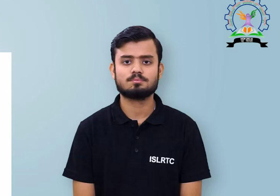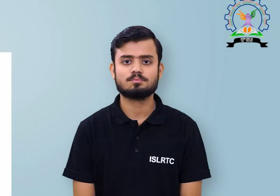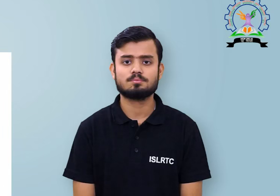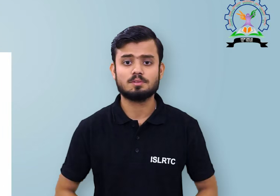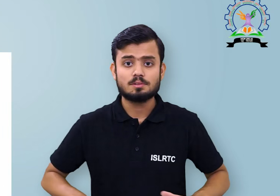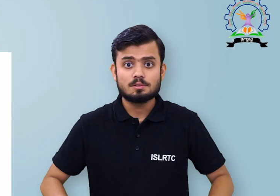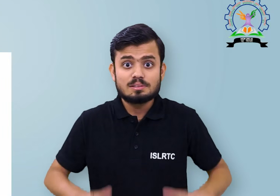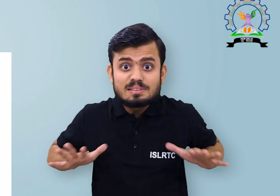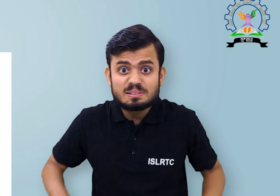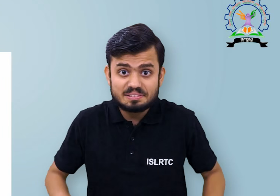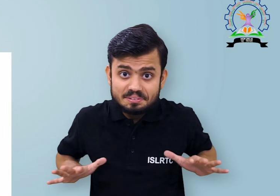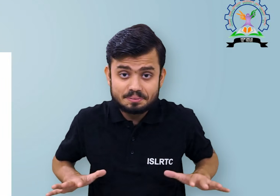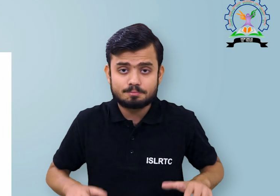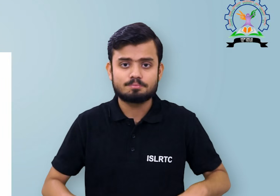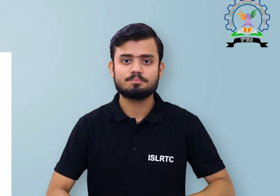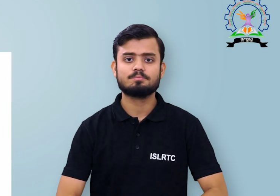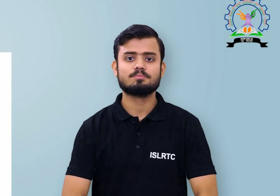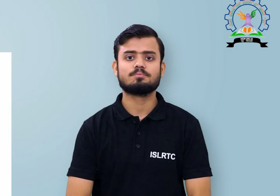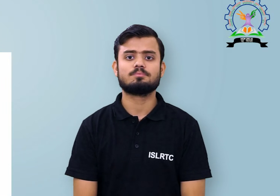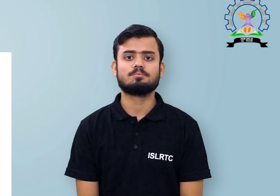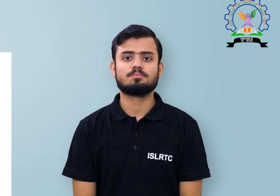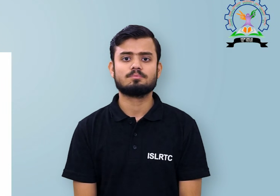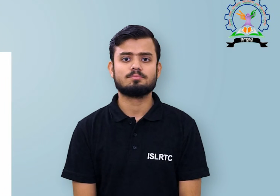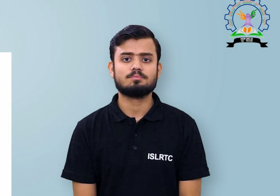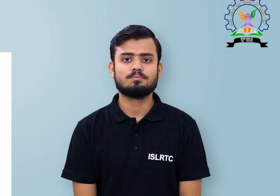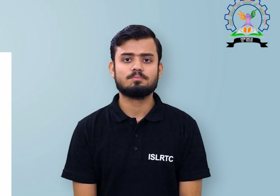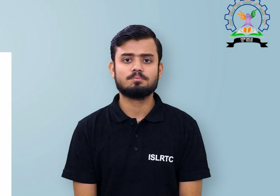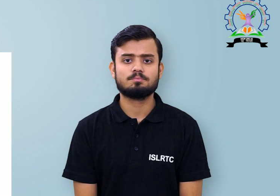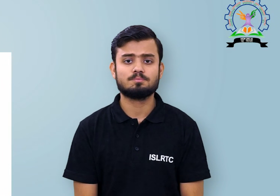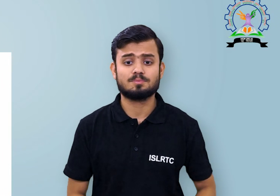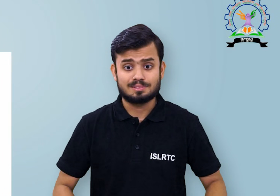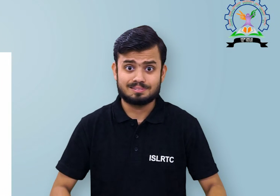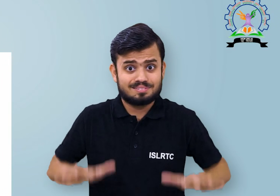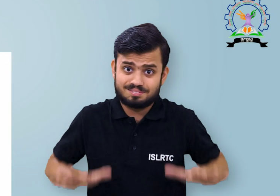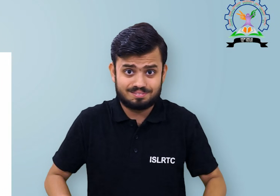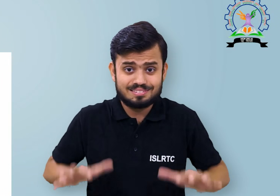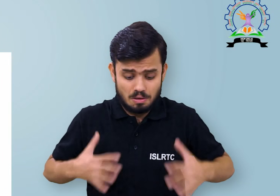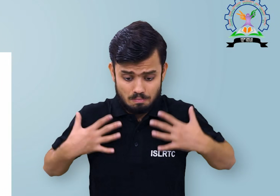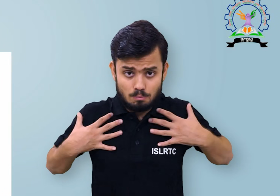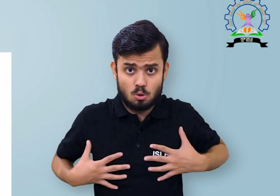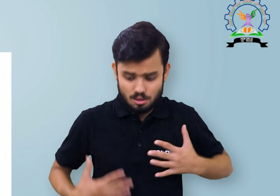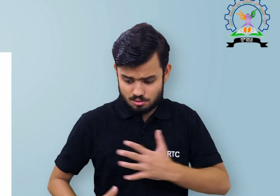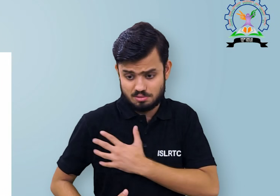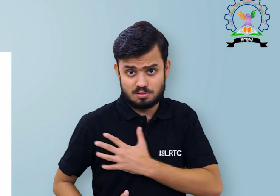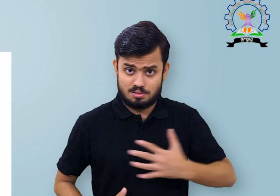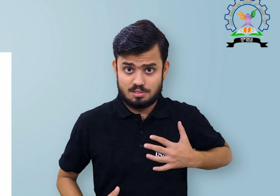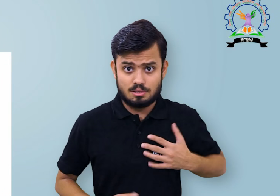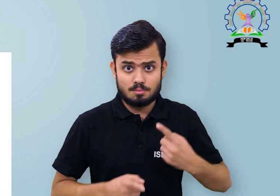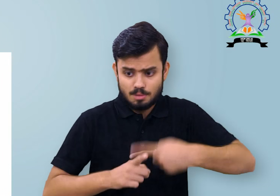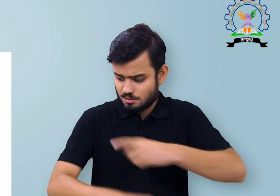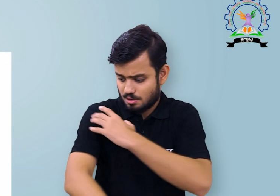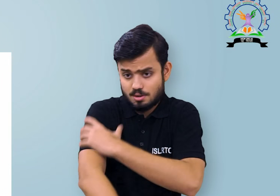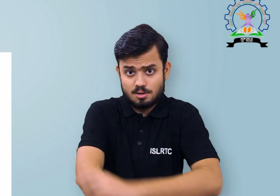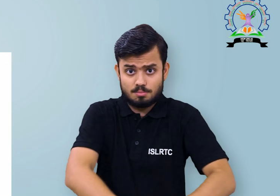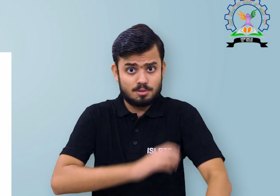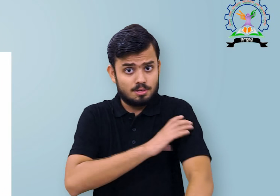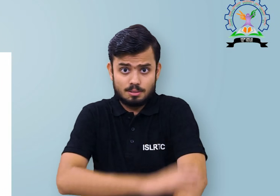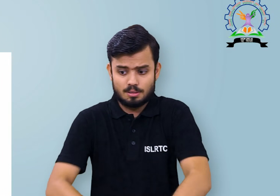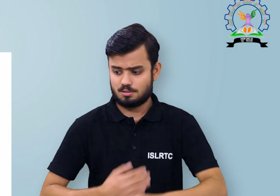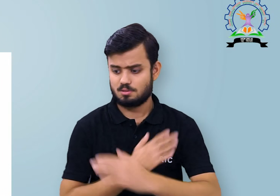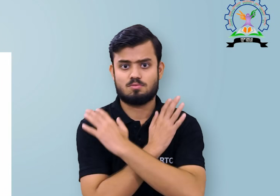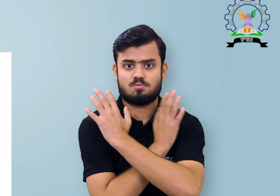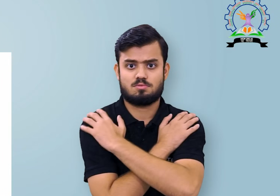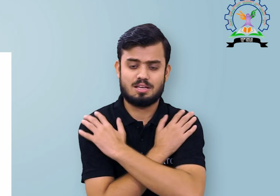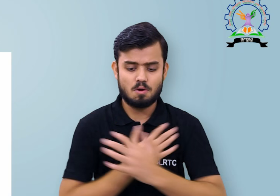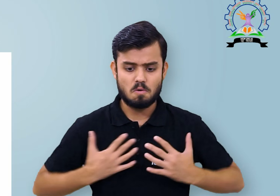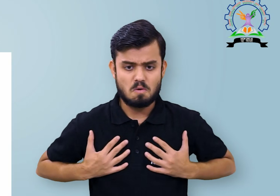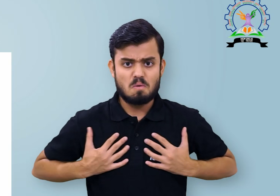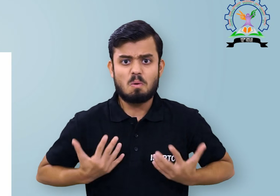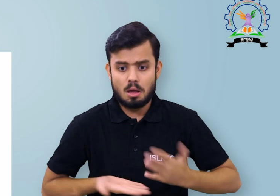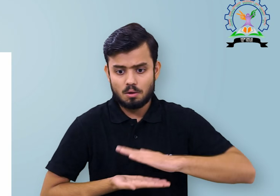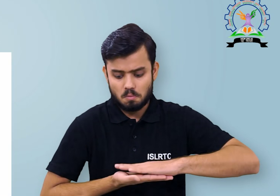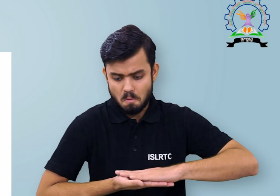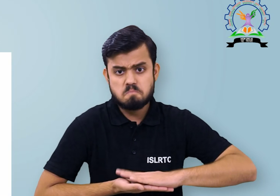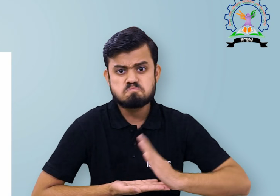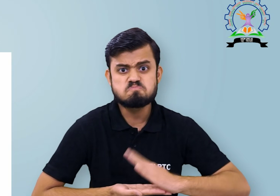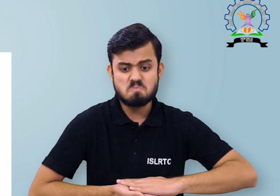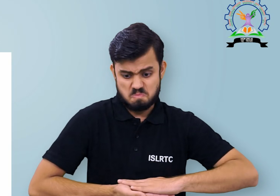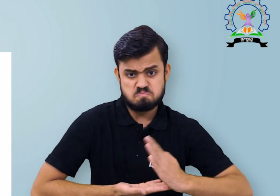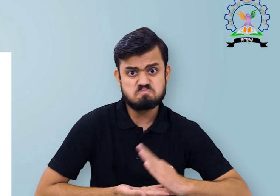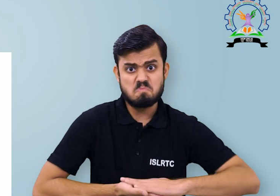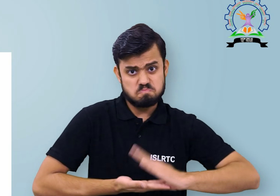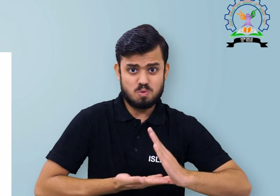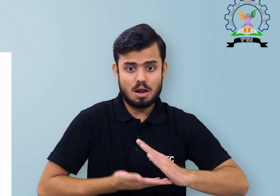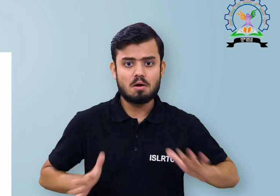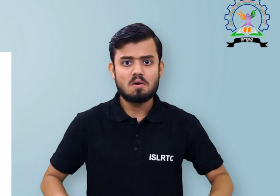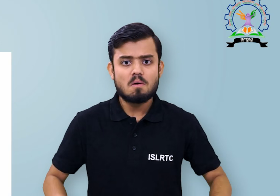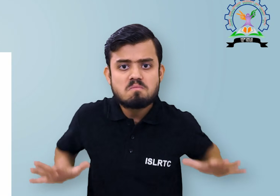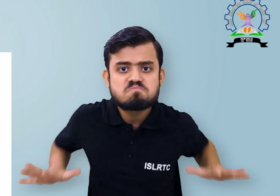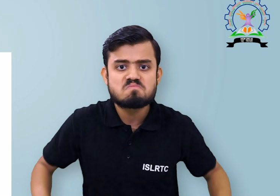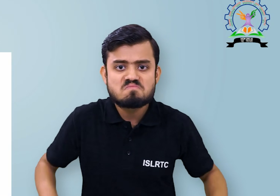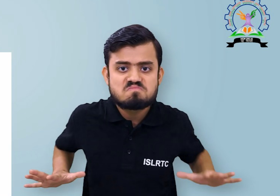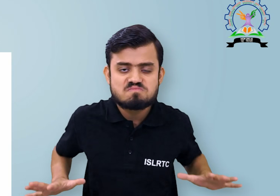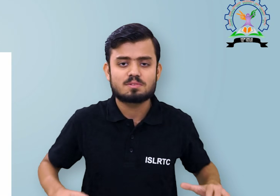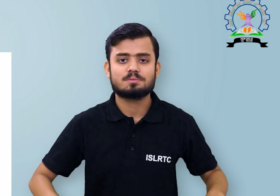Push Up A push-up is a calisthenics exercise that works your entire upper body and core, including your chest, shoulders, and arms.